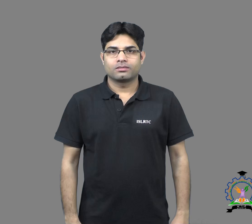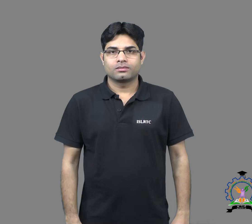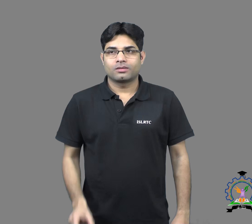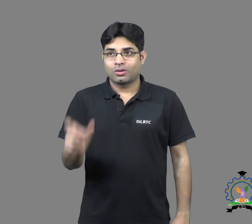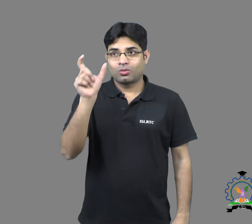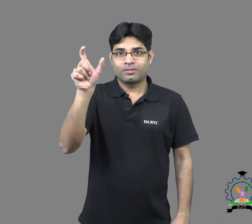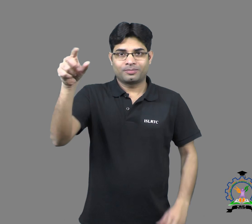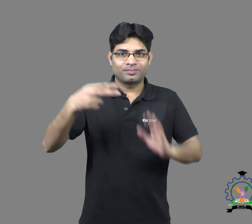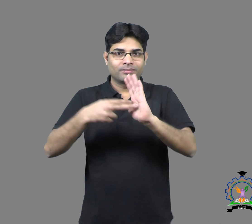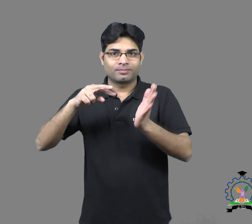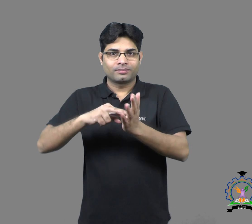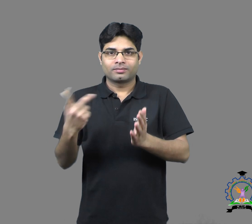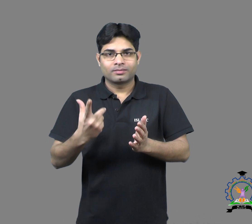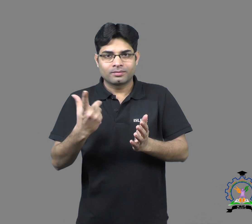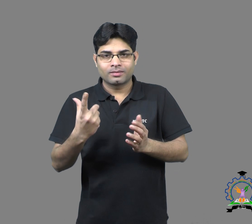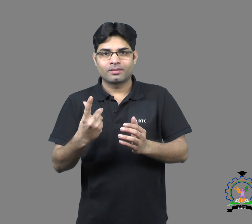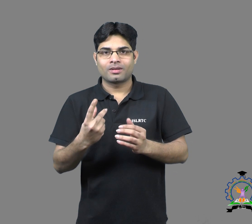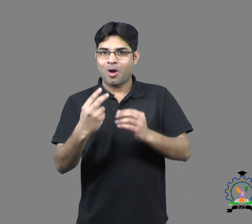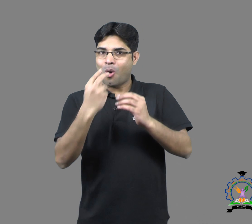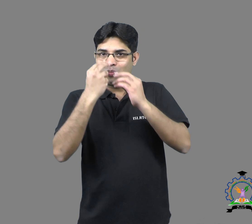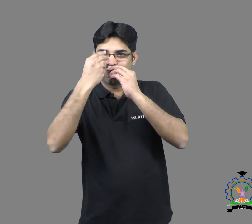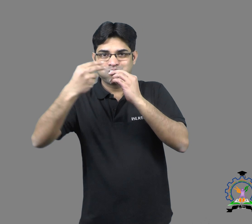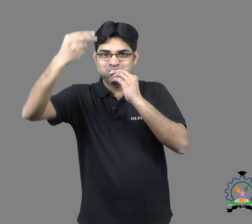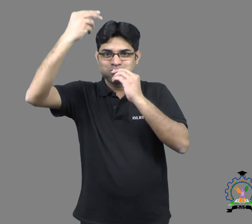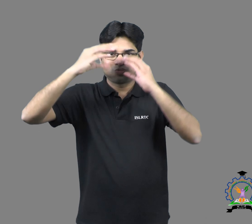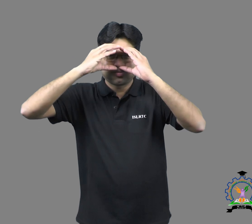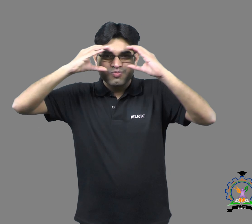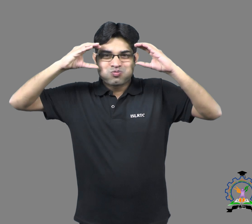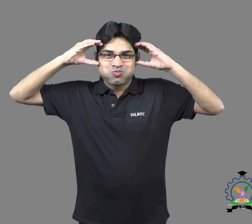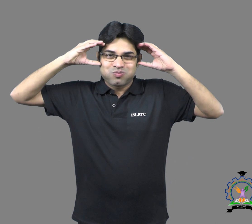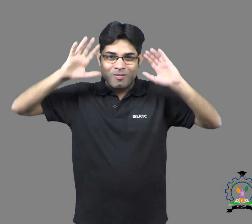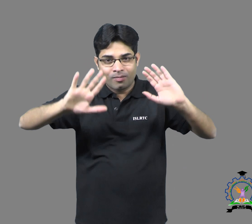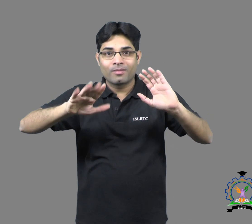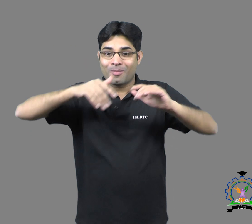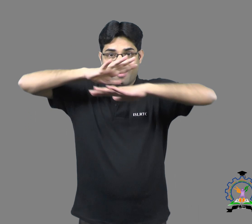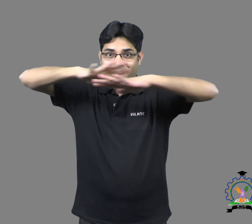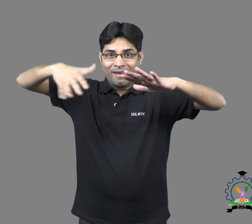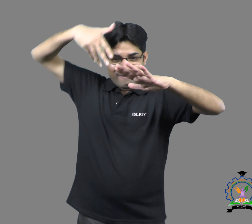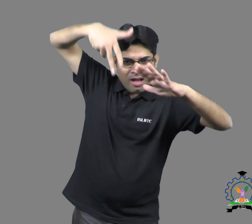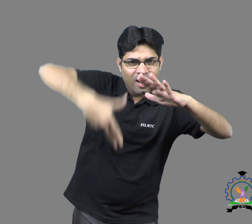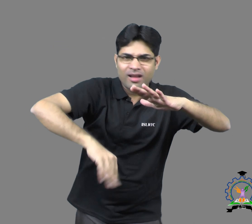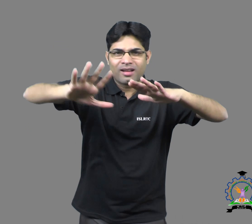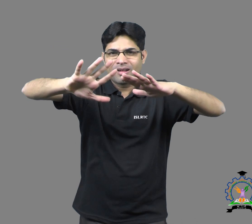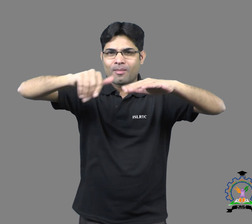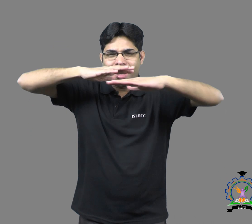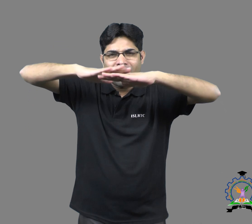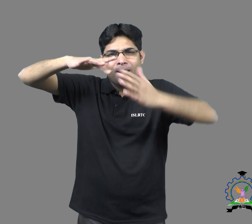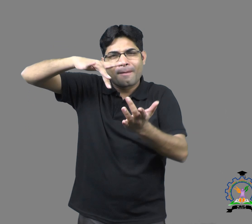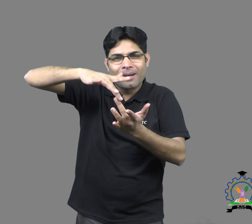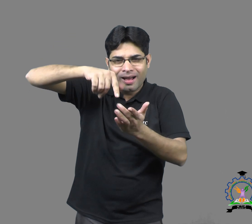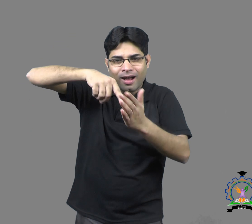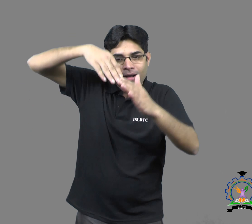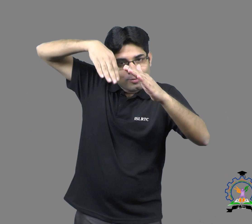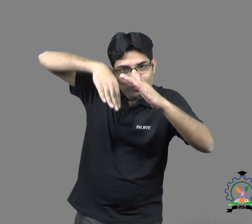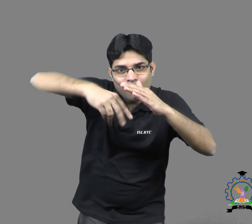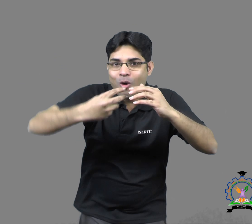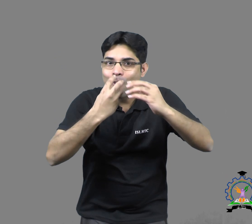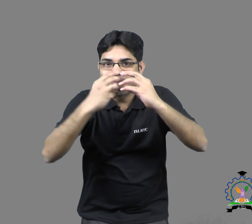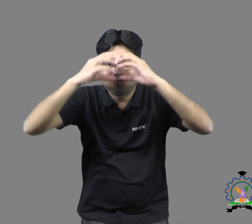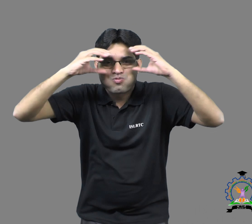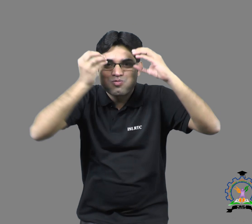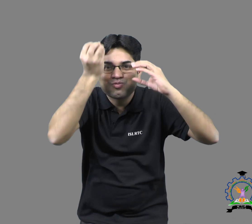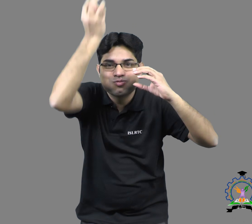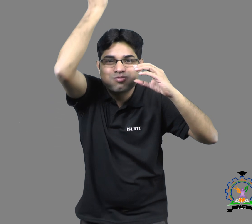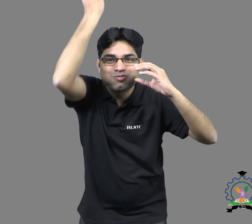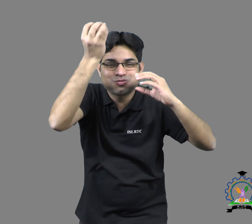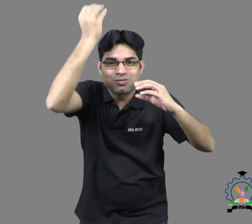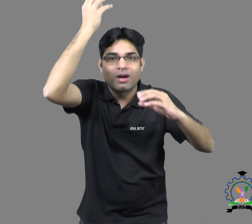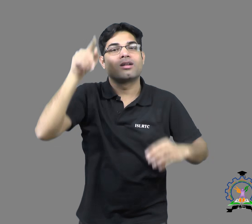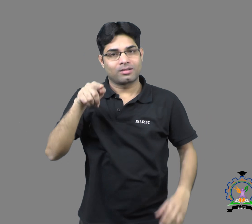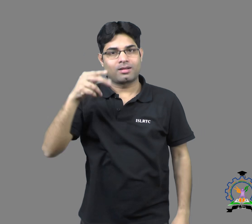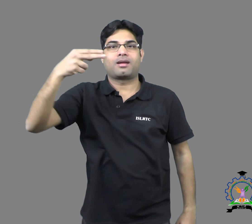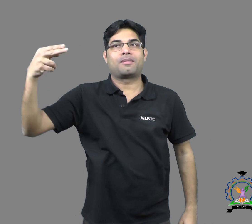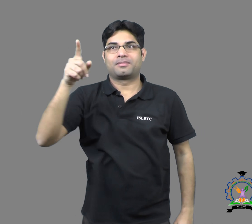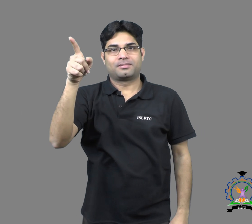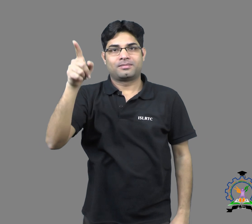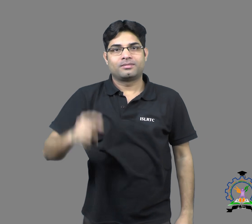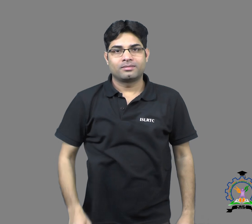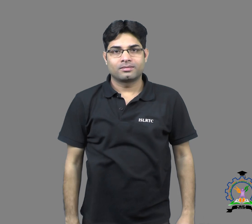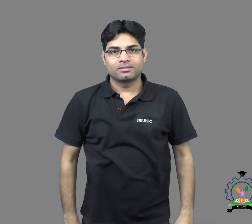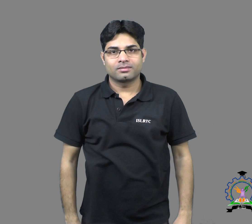Snorkelling